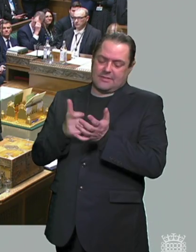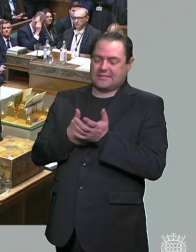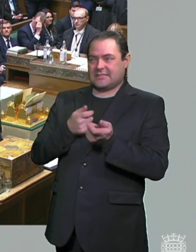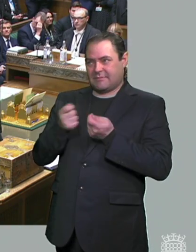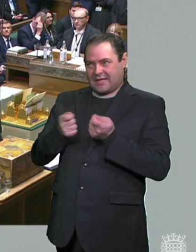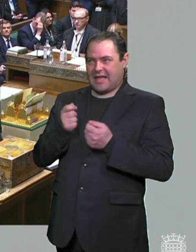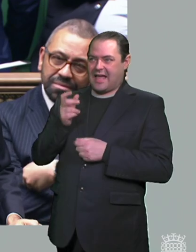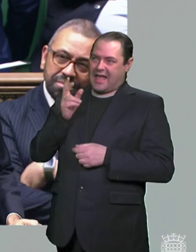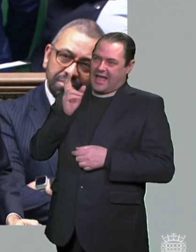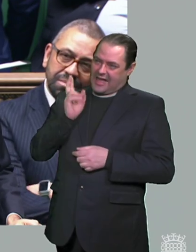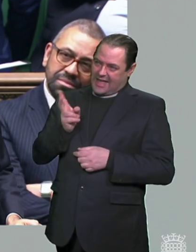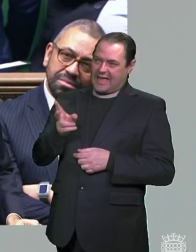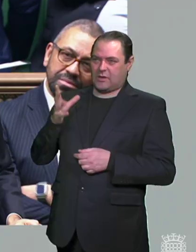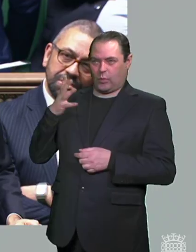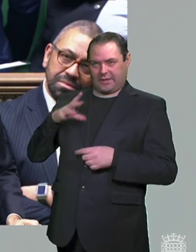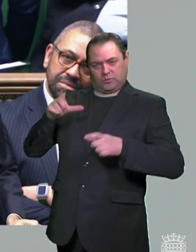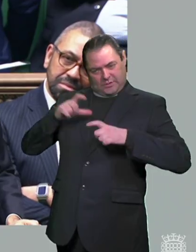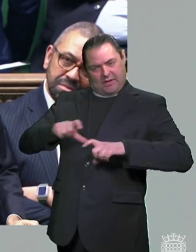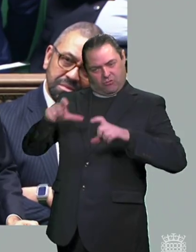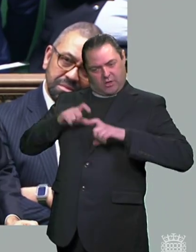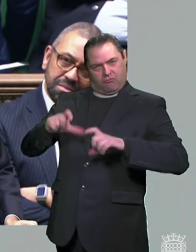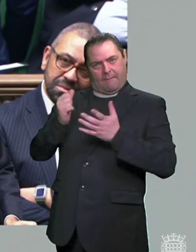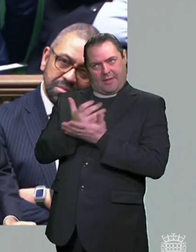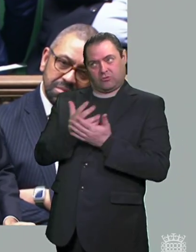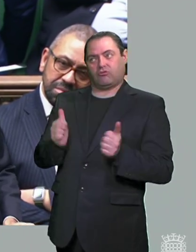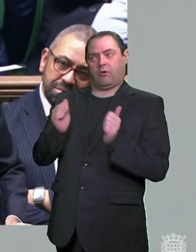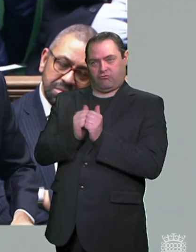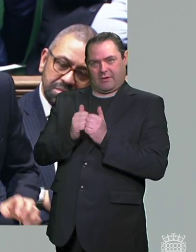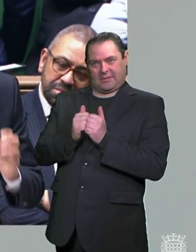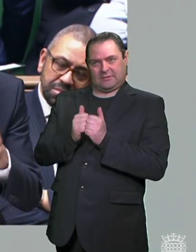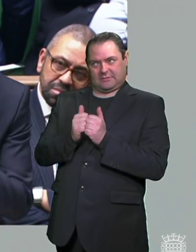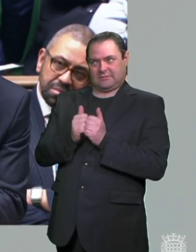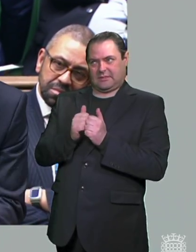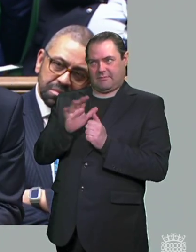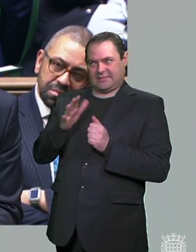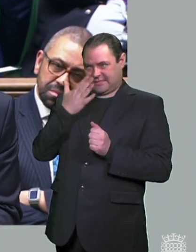Again, we need to keep going to secure an acceptable agreement.